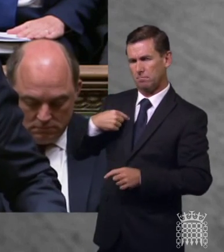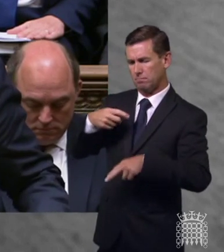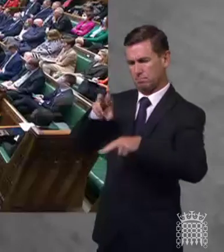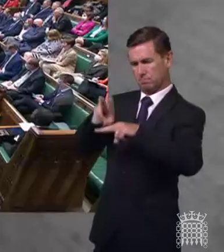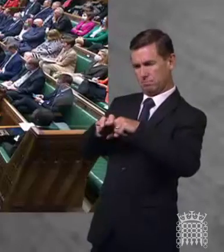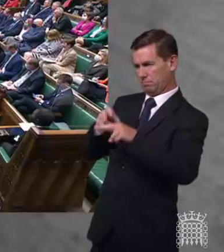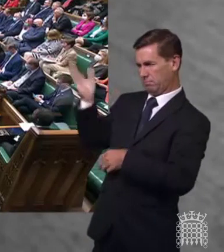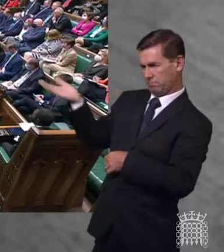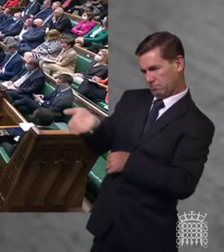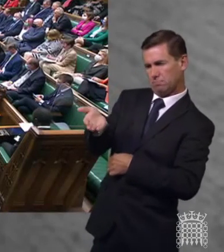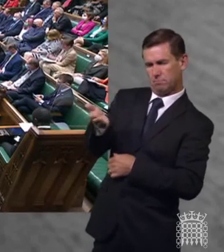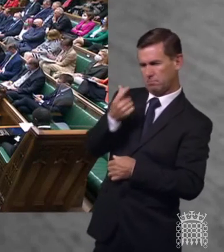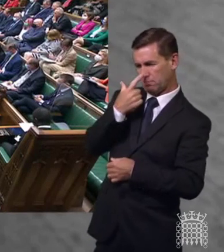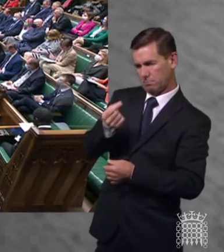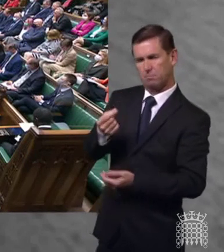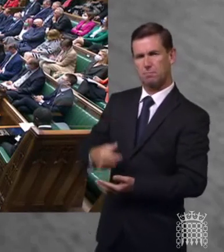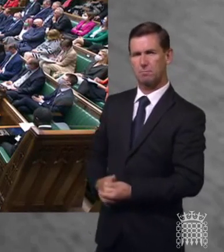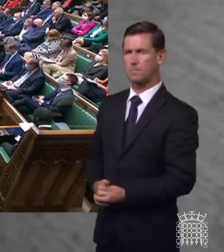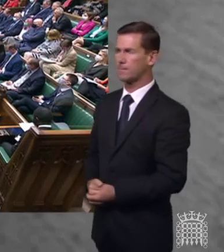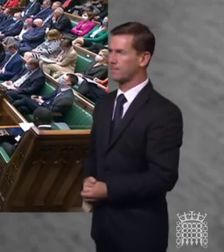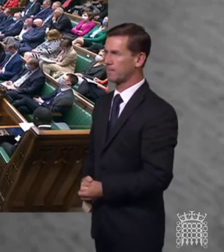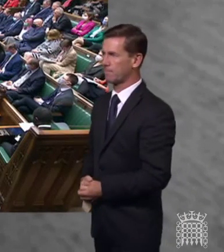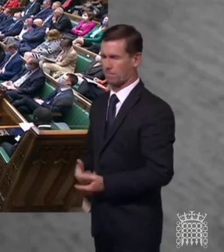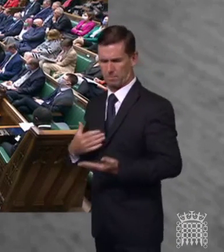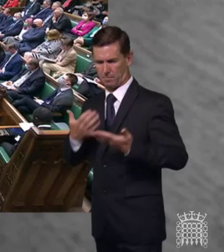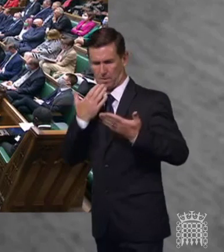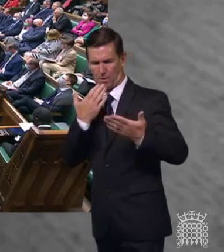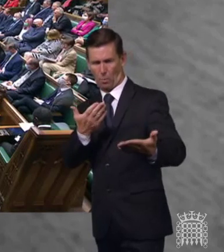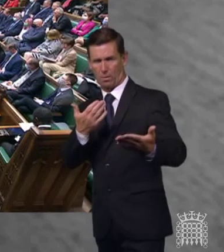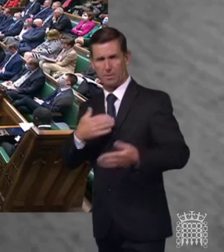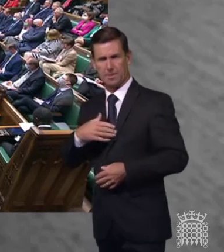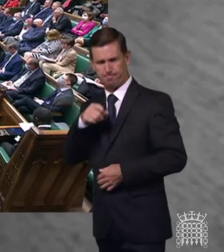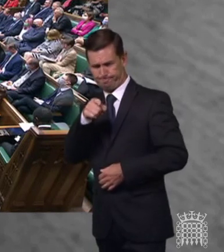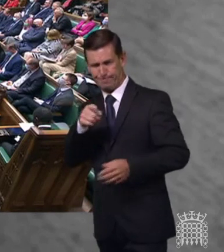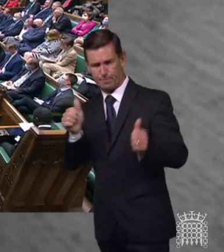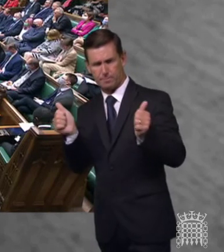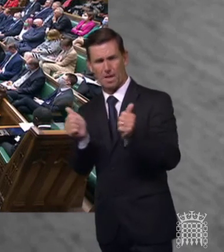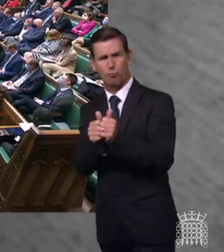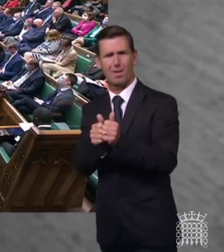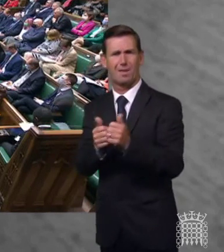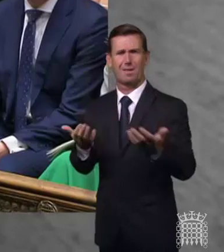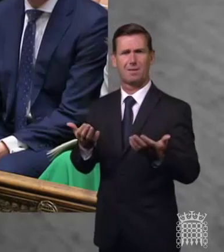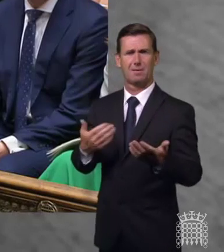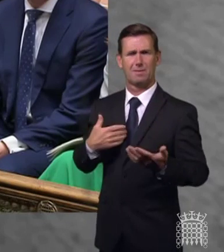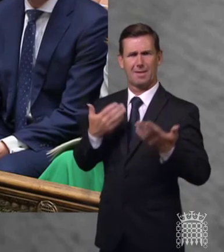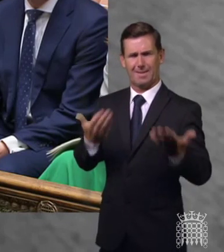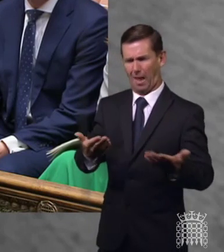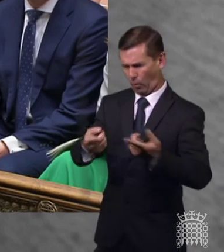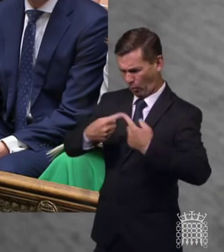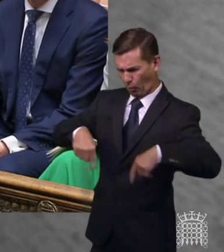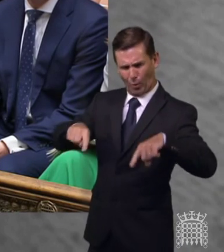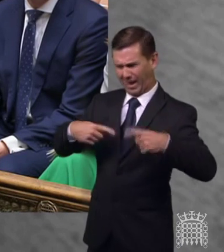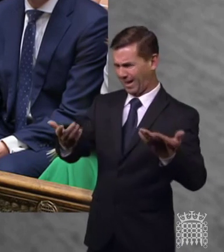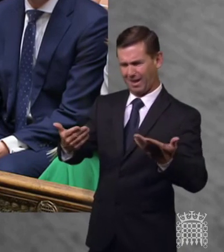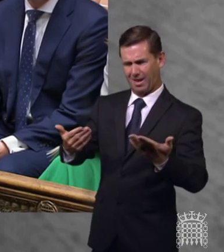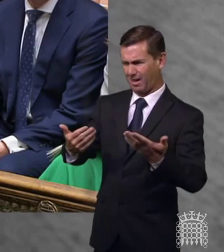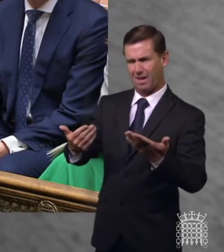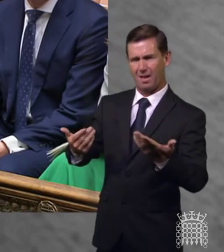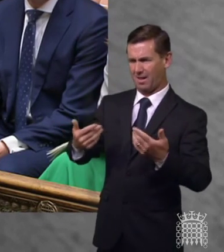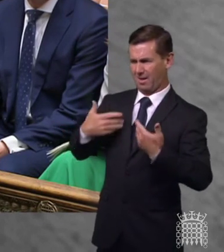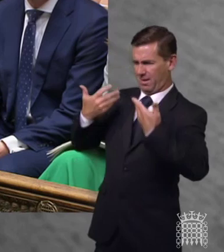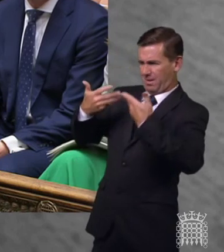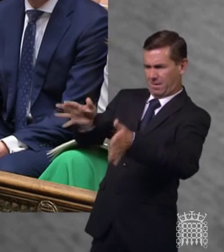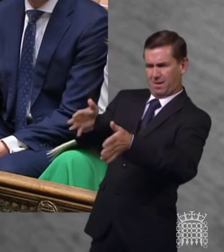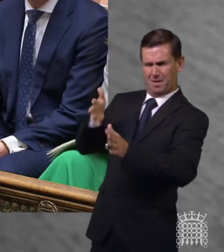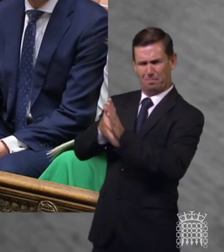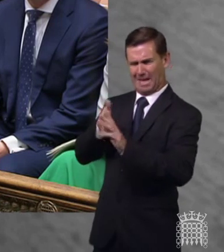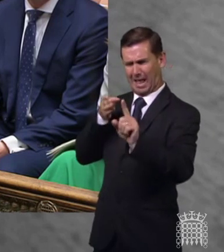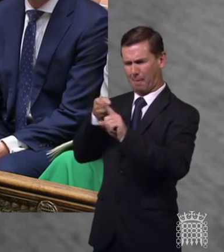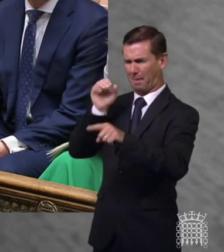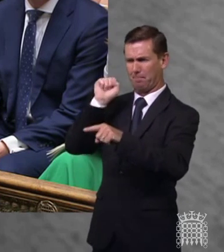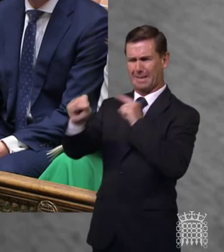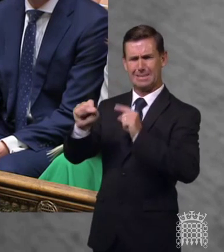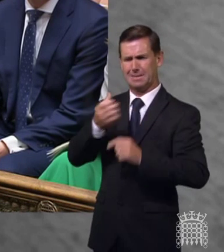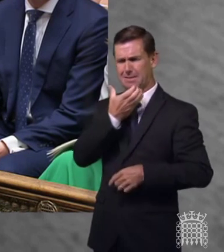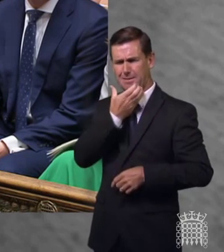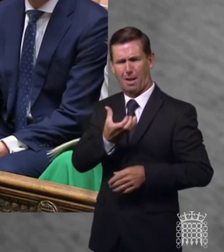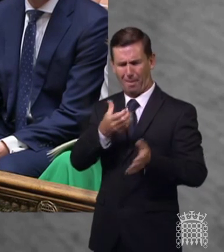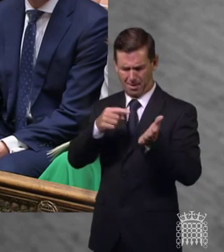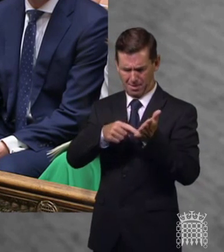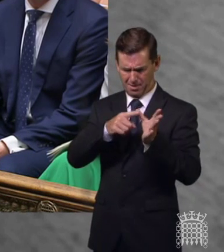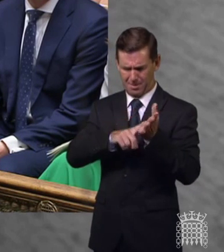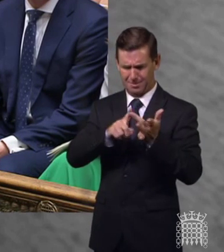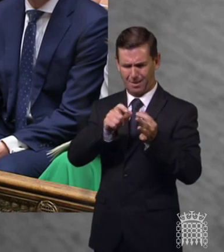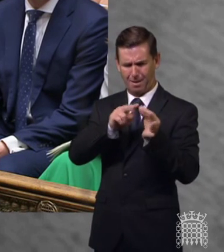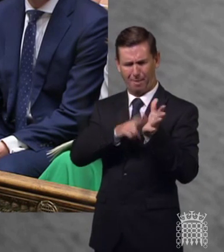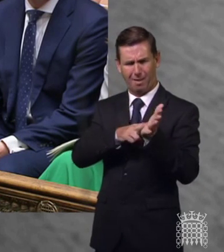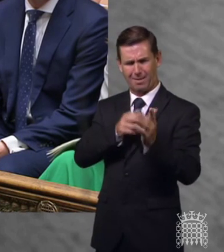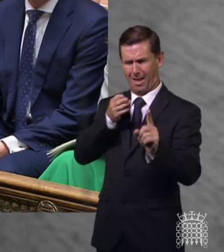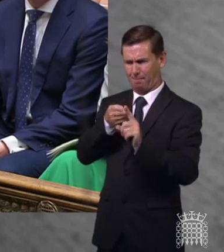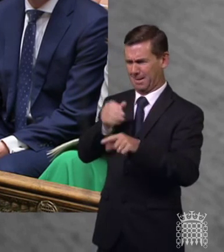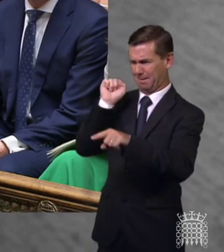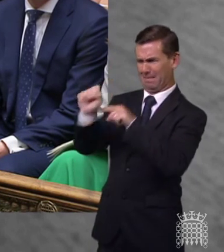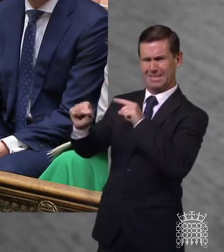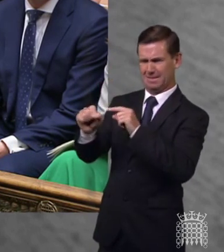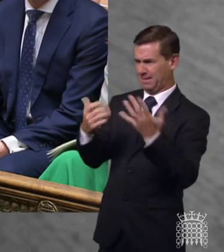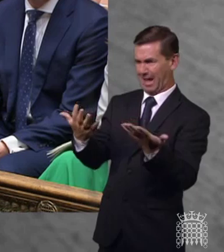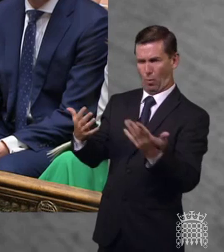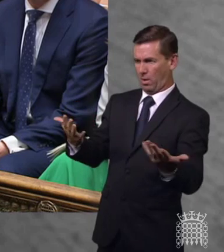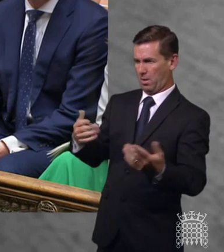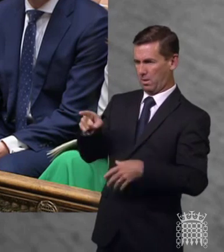Does the Prime Minister agree that we are ceding back the country to the very insurgency that we went in to defeat in the first place, and that the reputation of the west for support for democracies around the world has suffered?